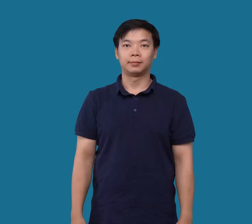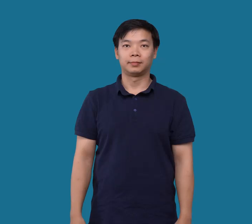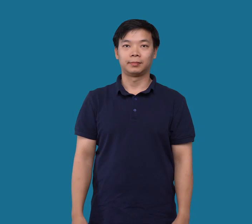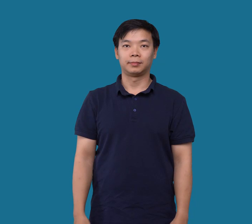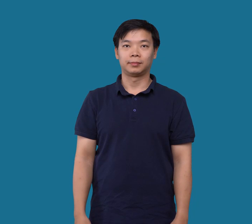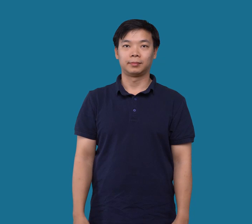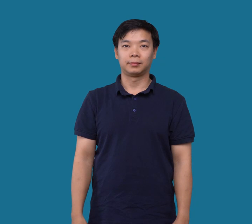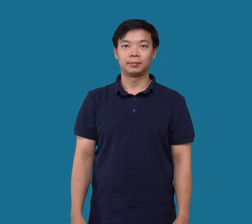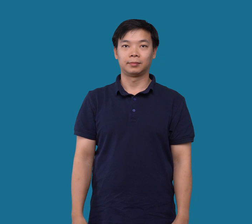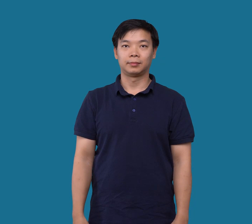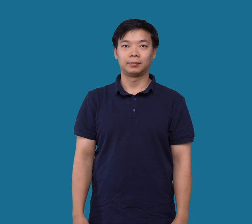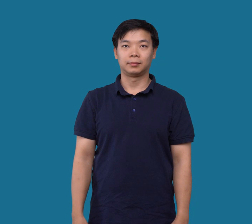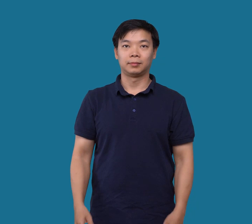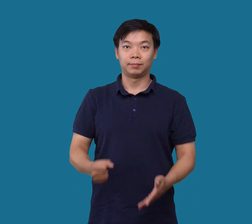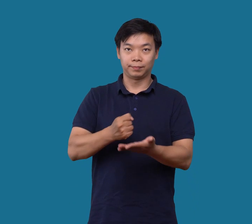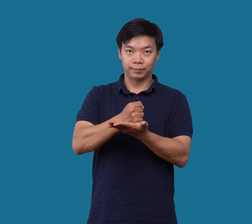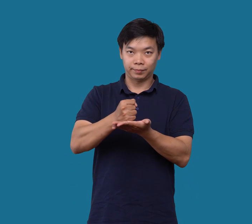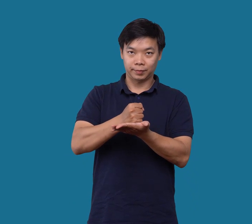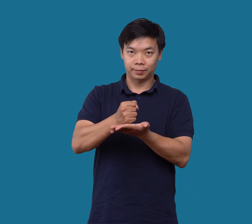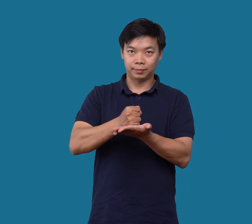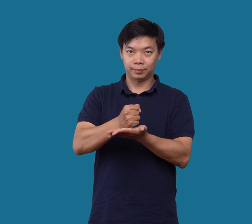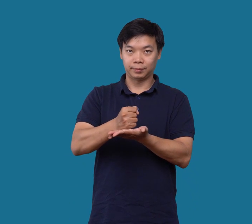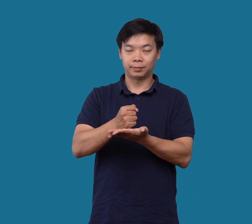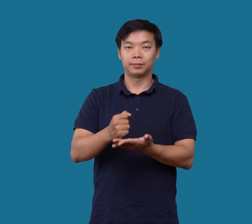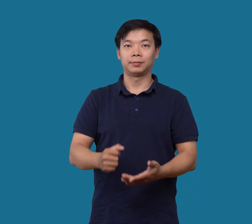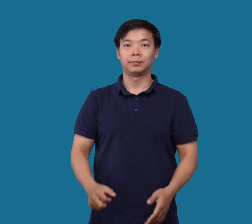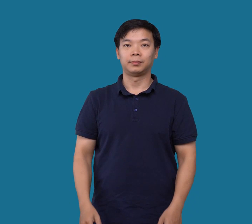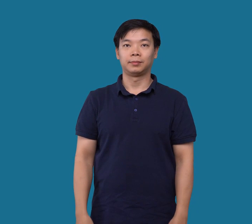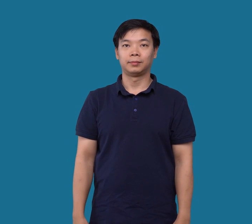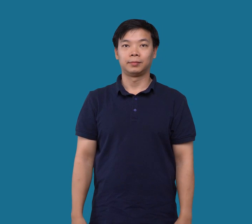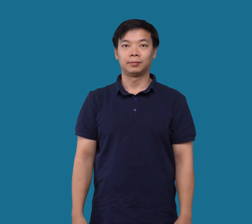gạo